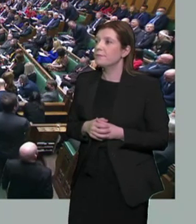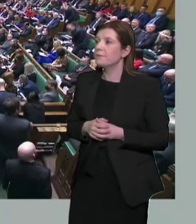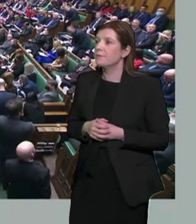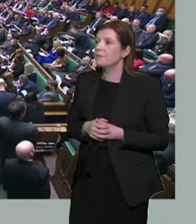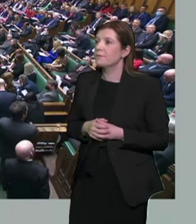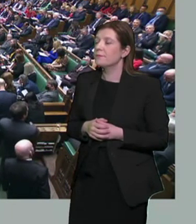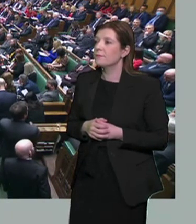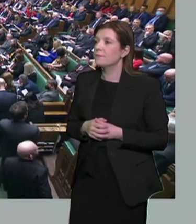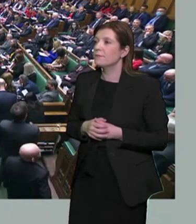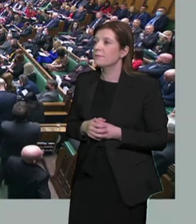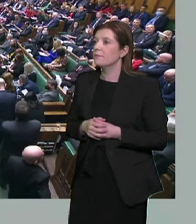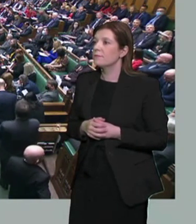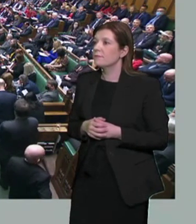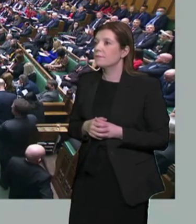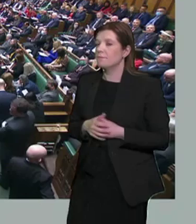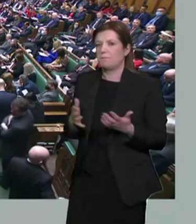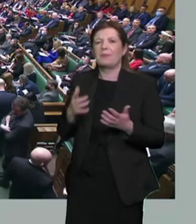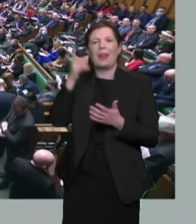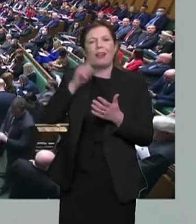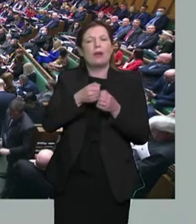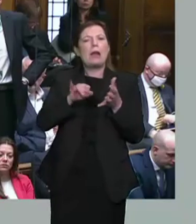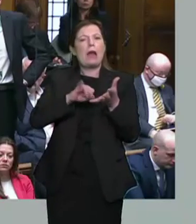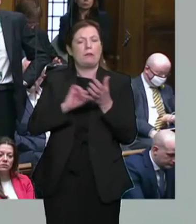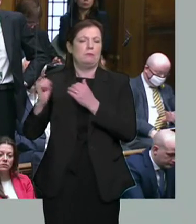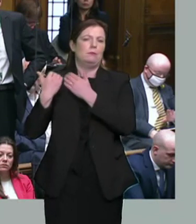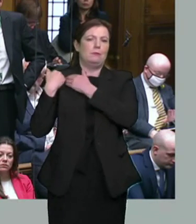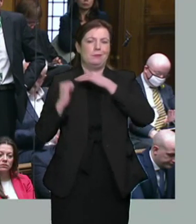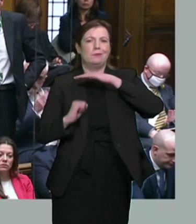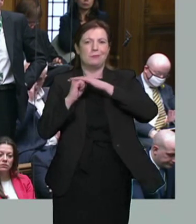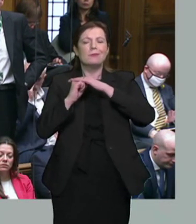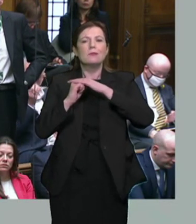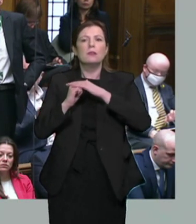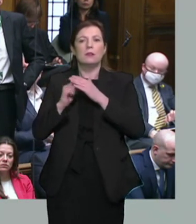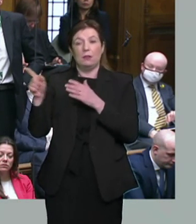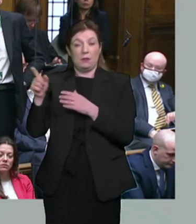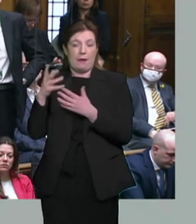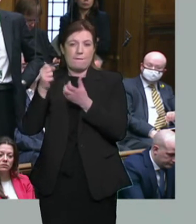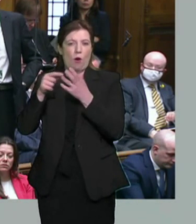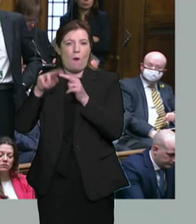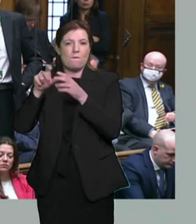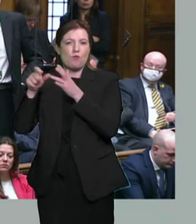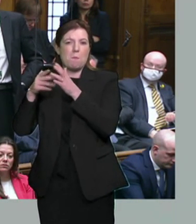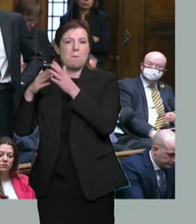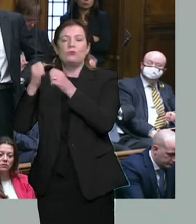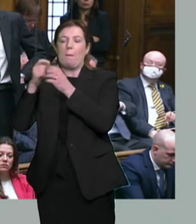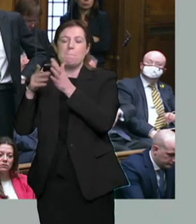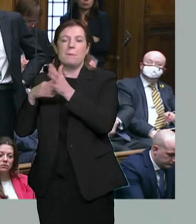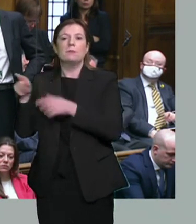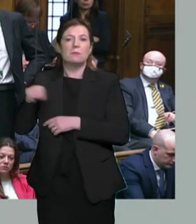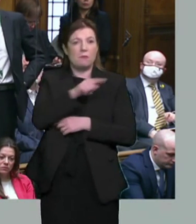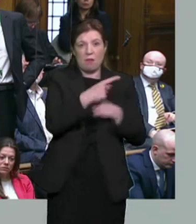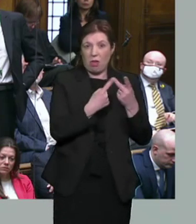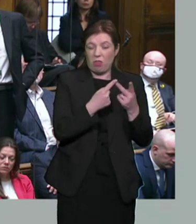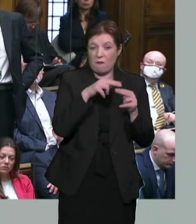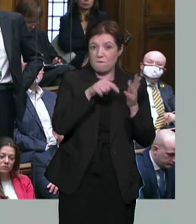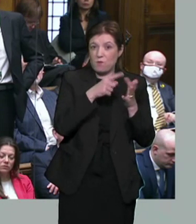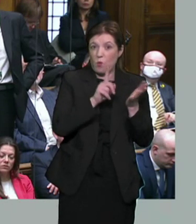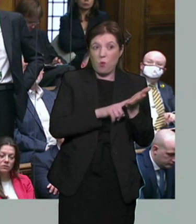While Ofgem can cap rising gas and electricity bills, other fuels such as heating oil, liquefied petroleum gas and solid fuel remain unregulated.